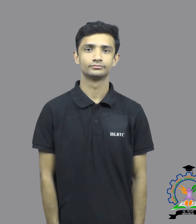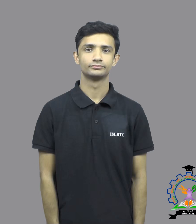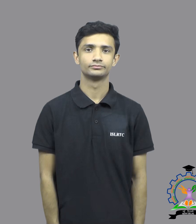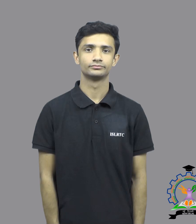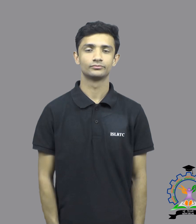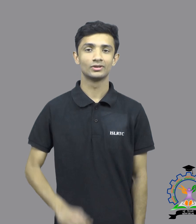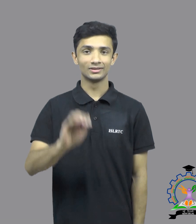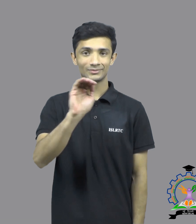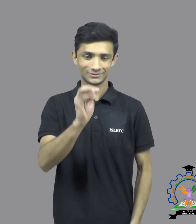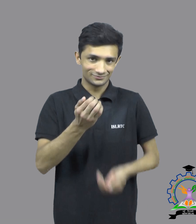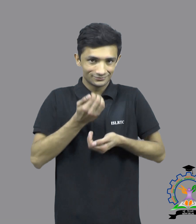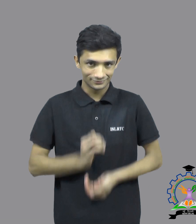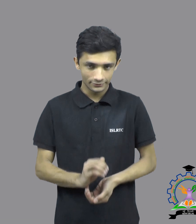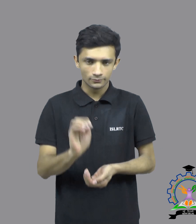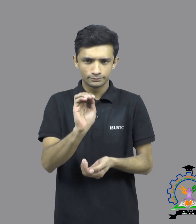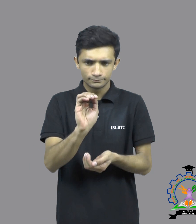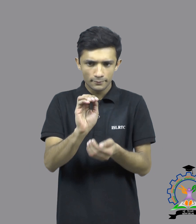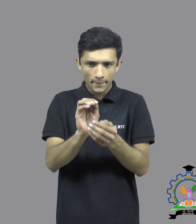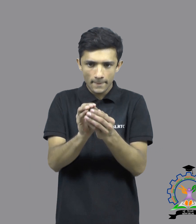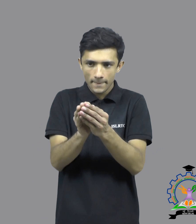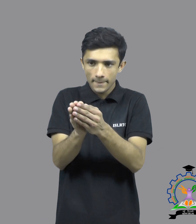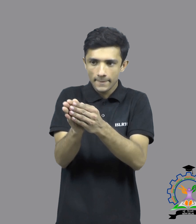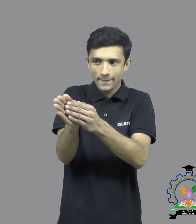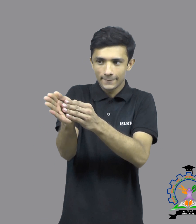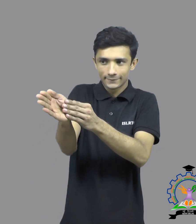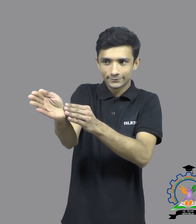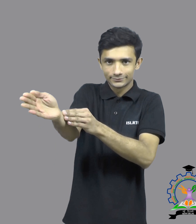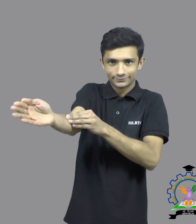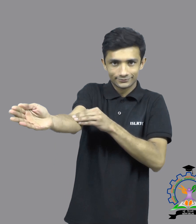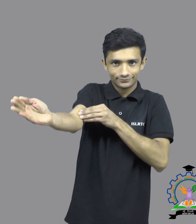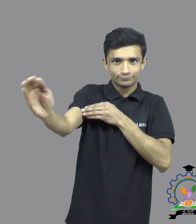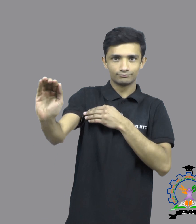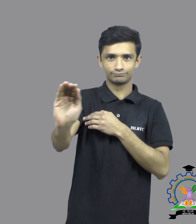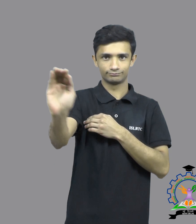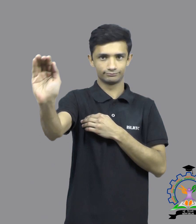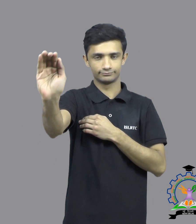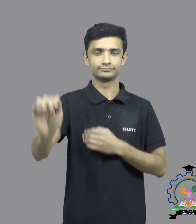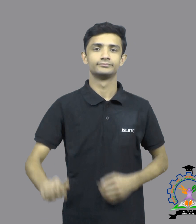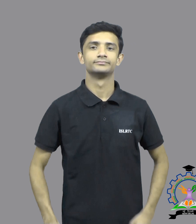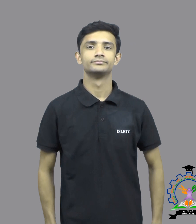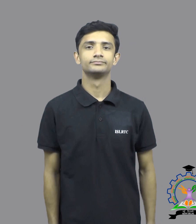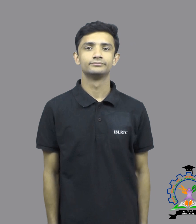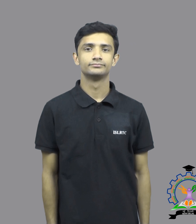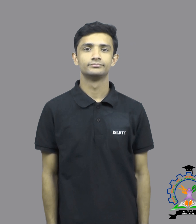Grow (Snake)